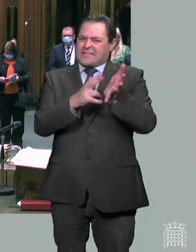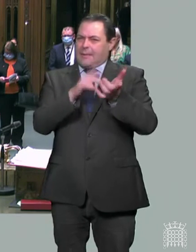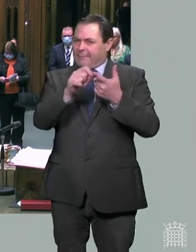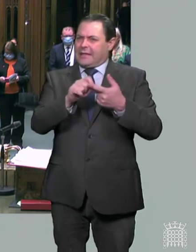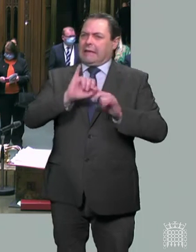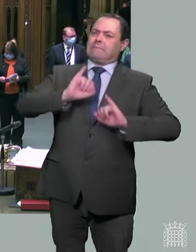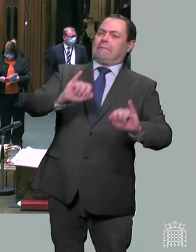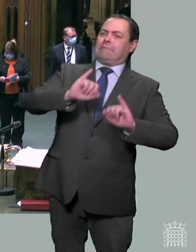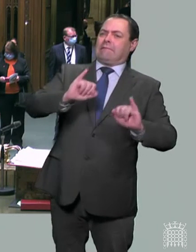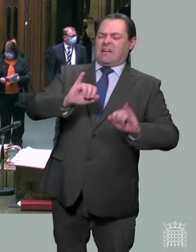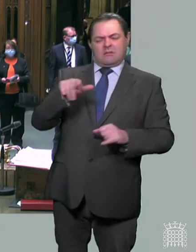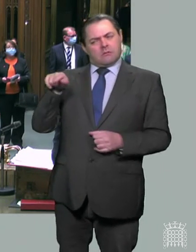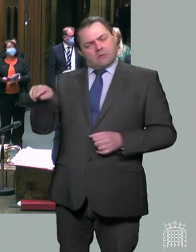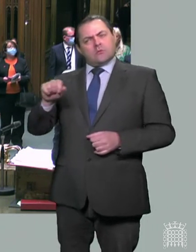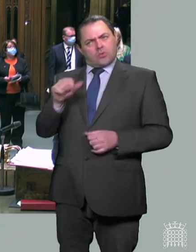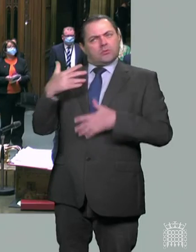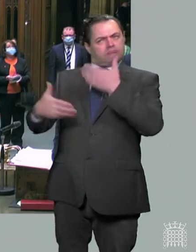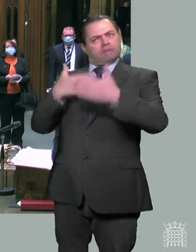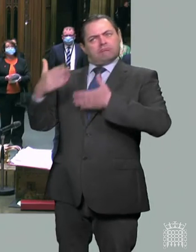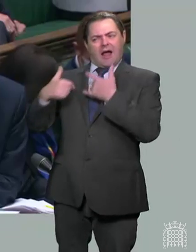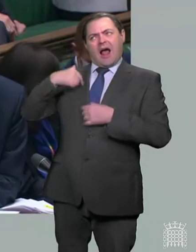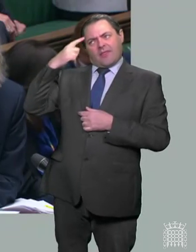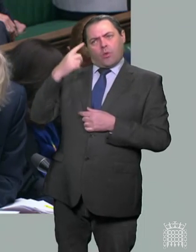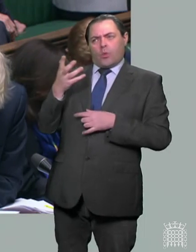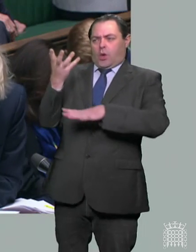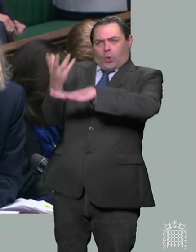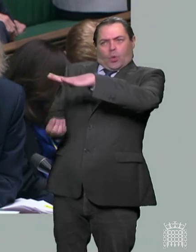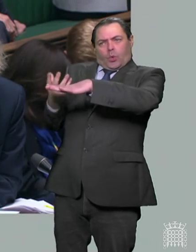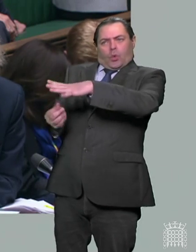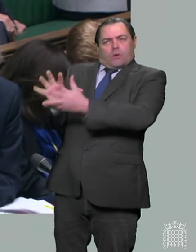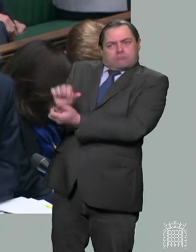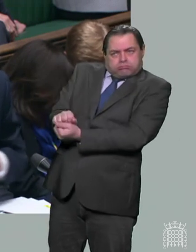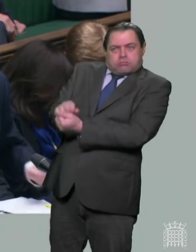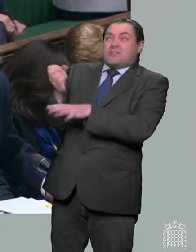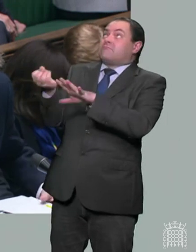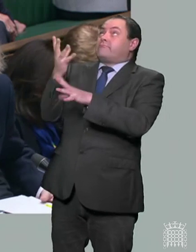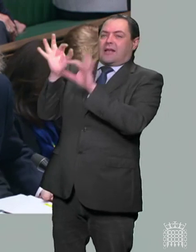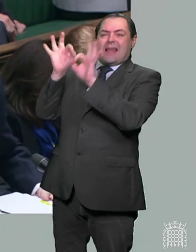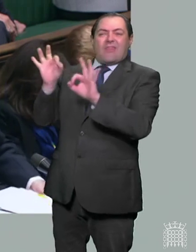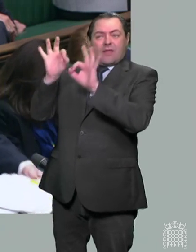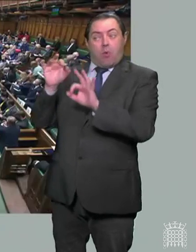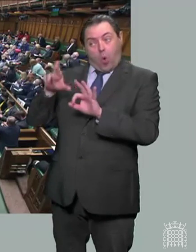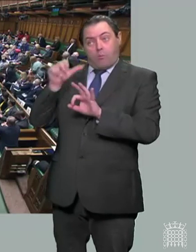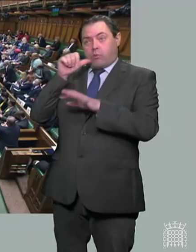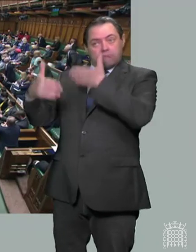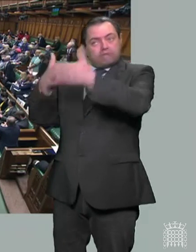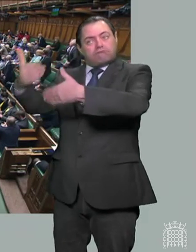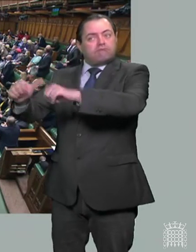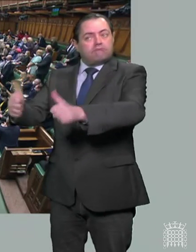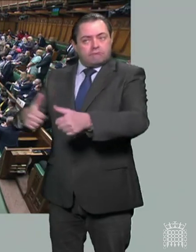The Scottish cluster remains on the reserve. We will continue to study it and, we hope, bring it forward in due time.